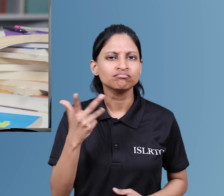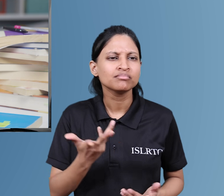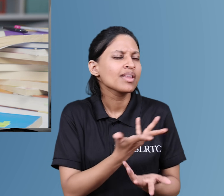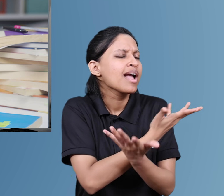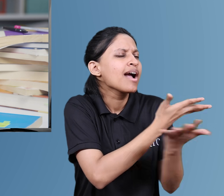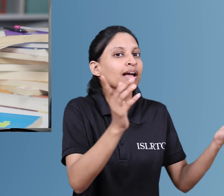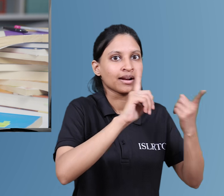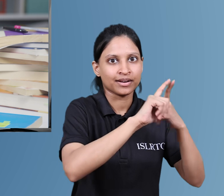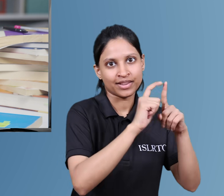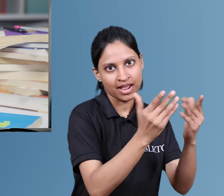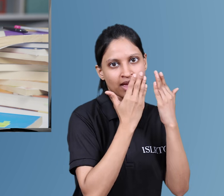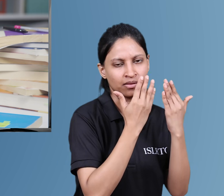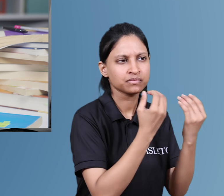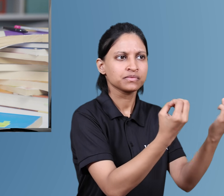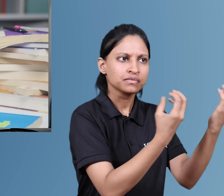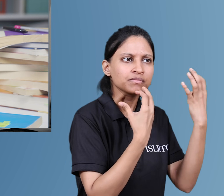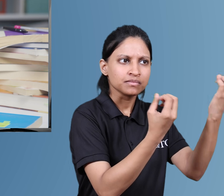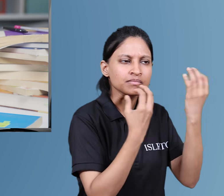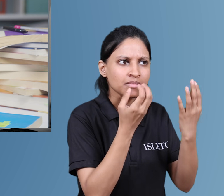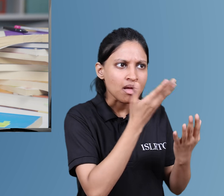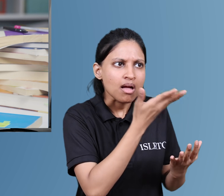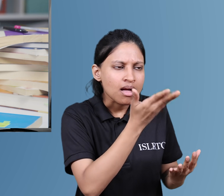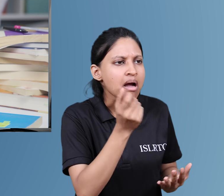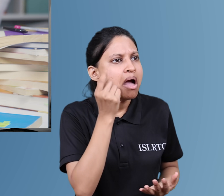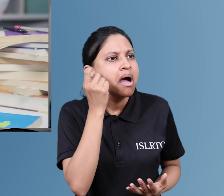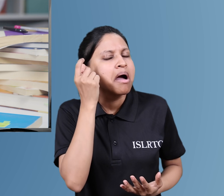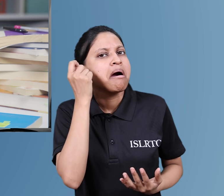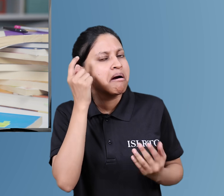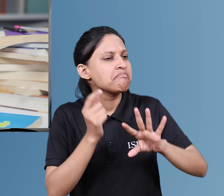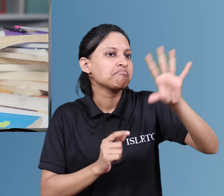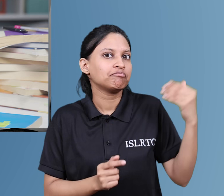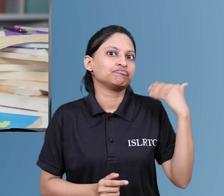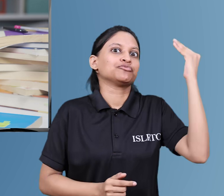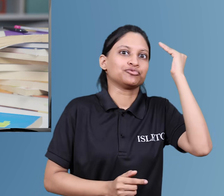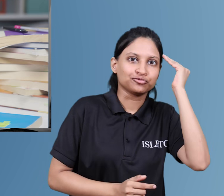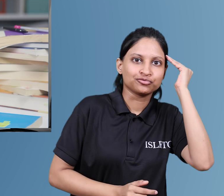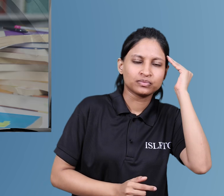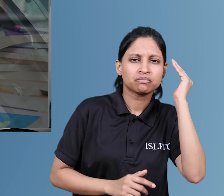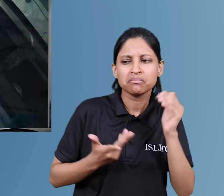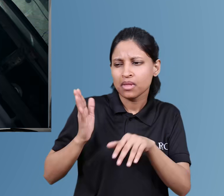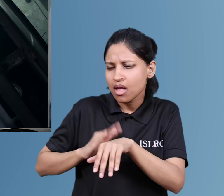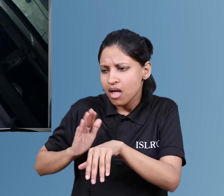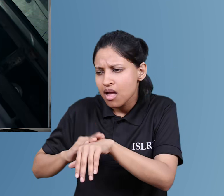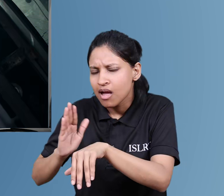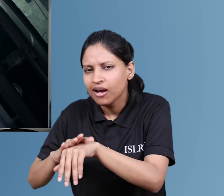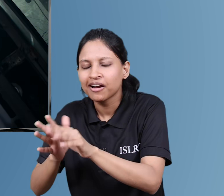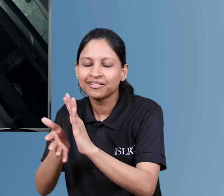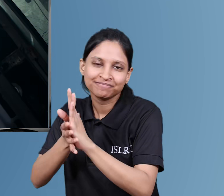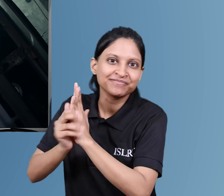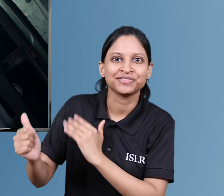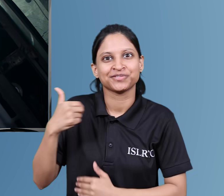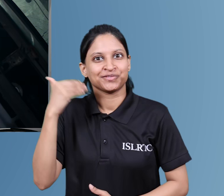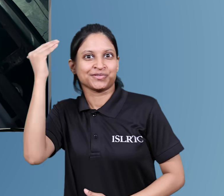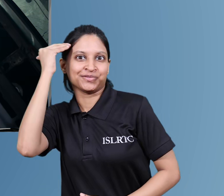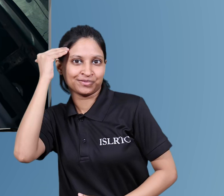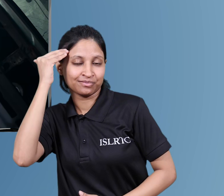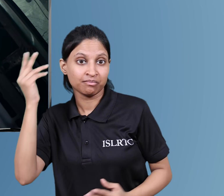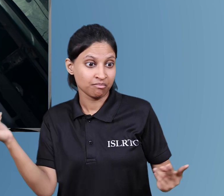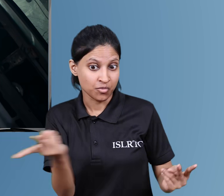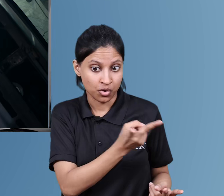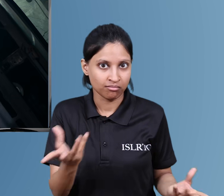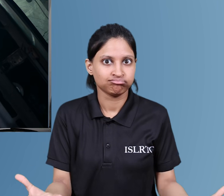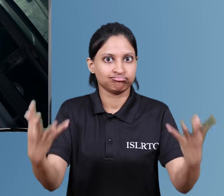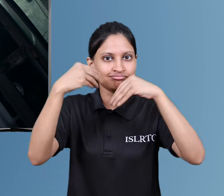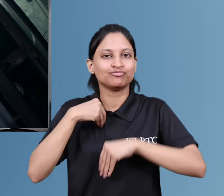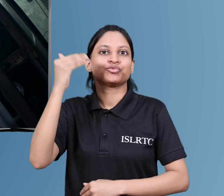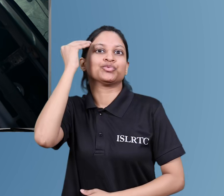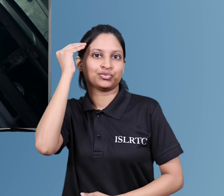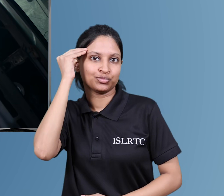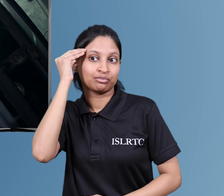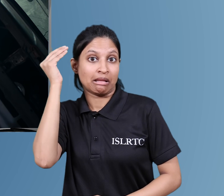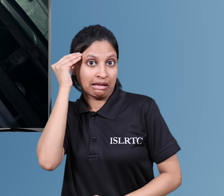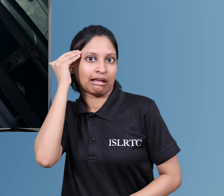Information, or skill that one gains through experience or education.